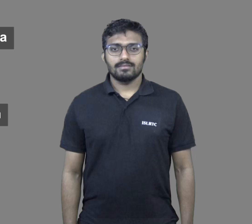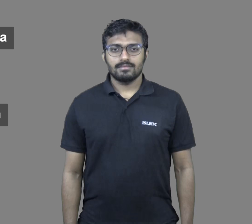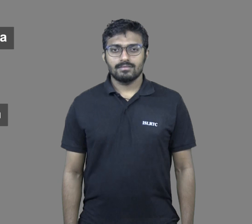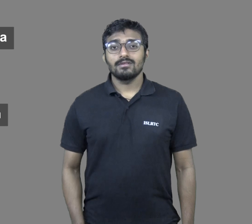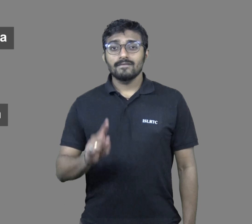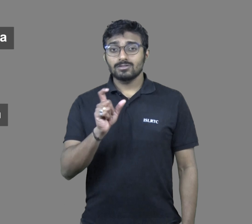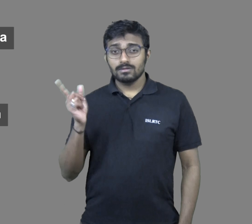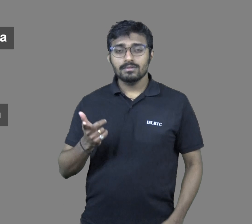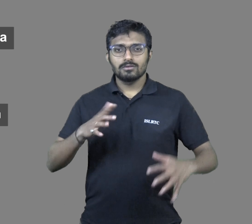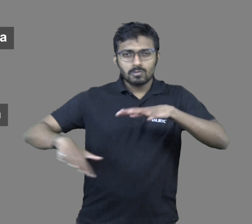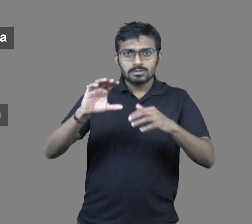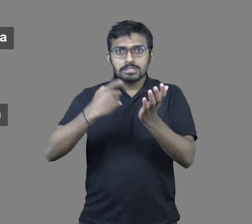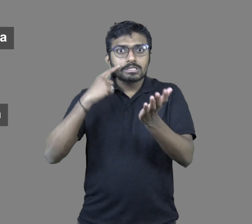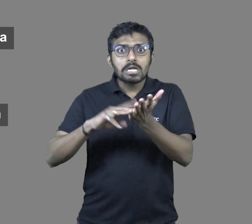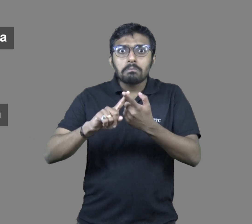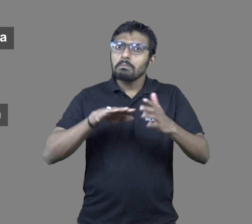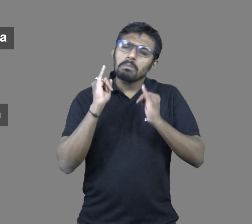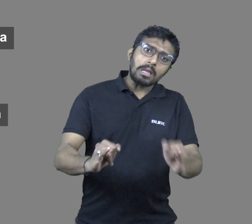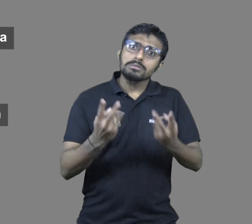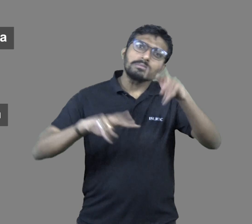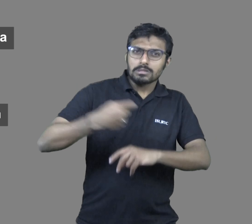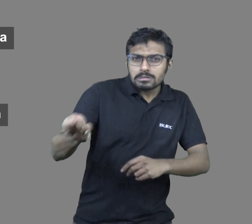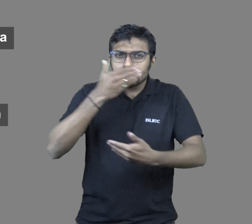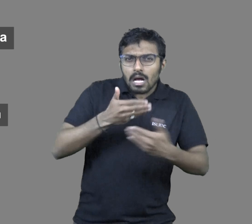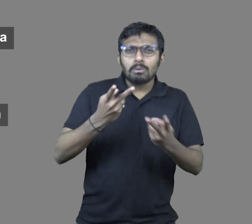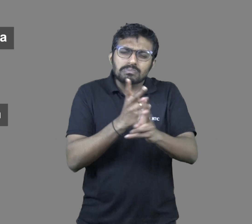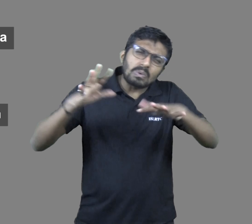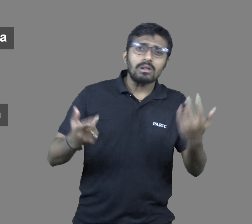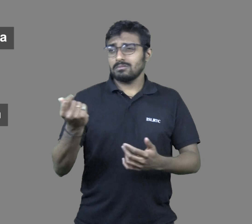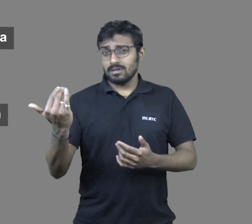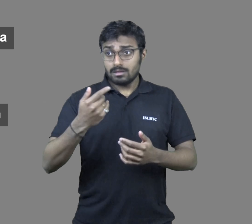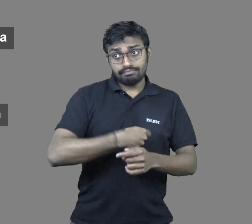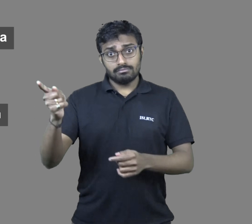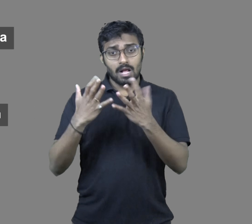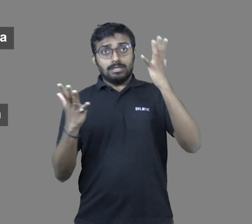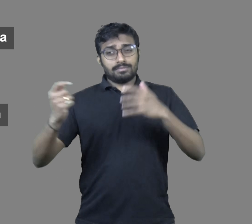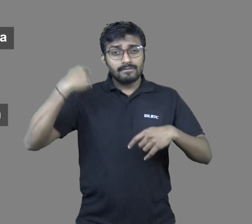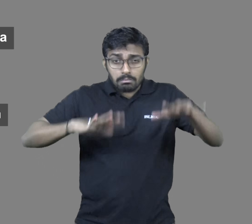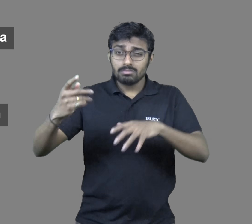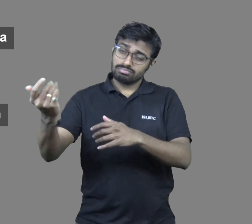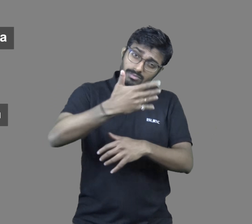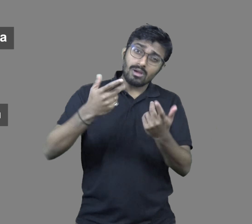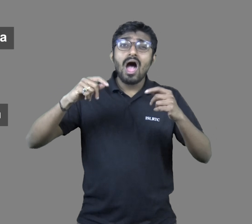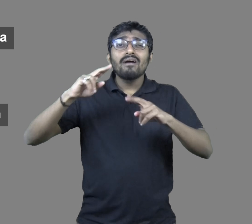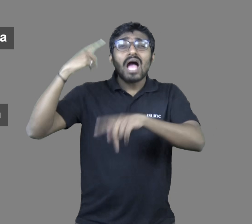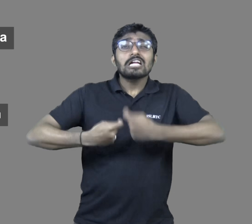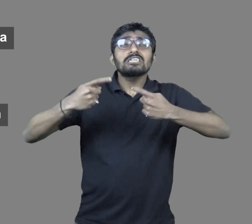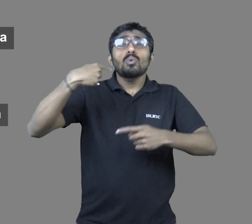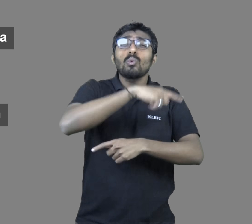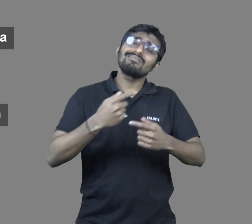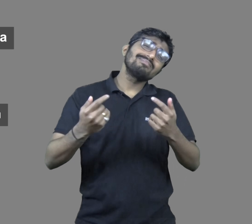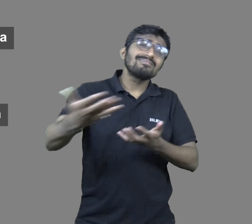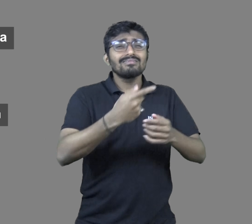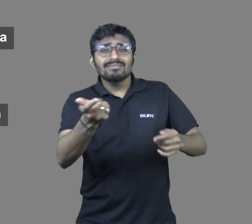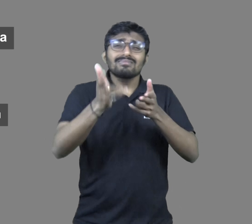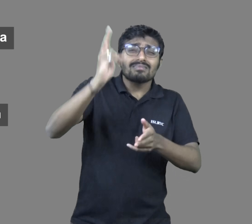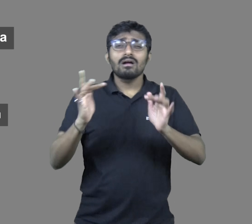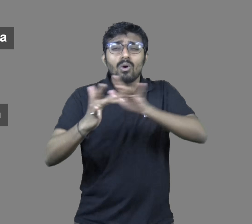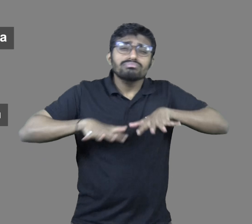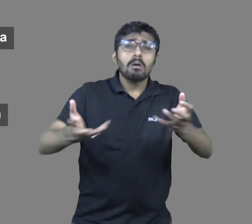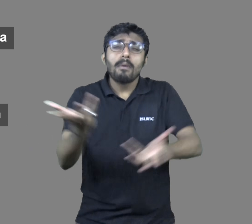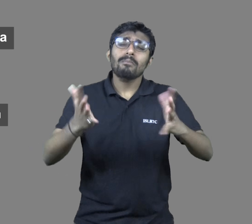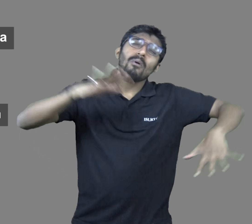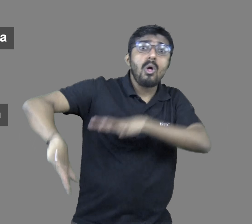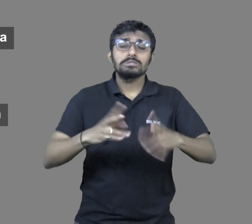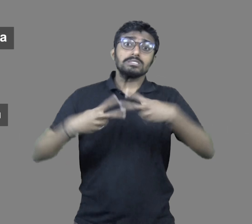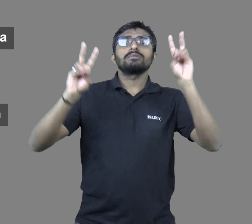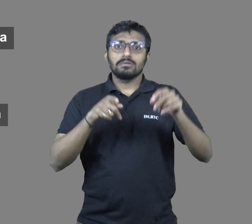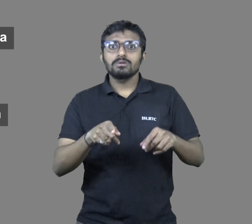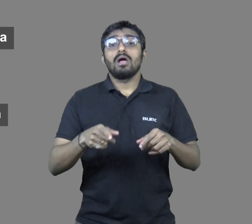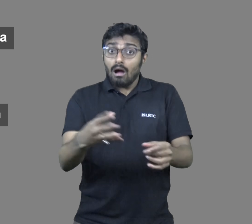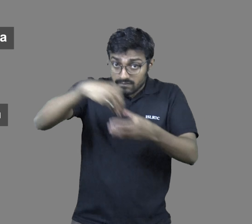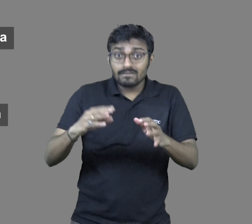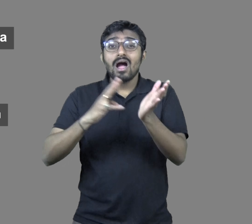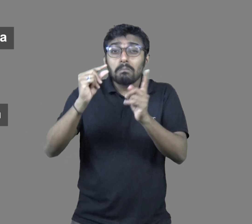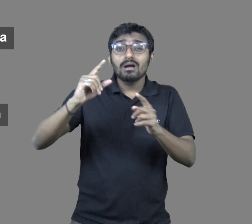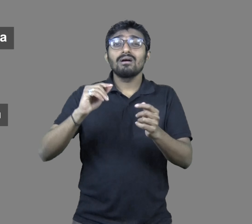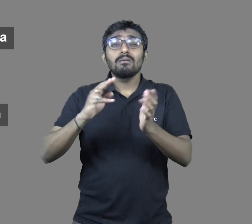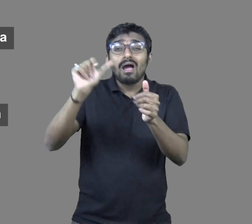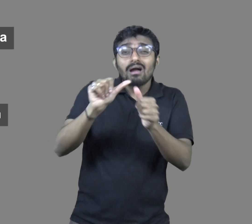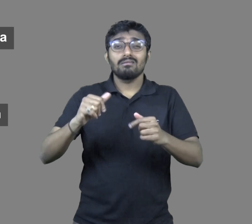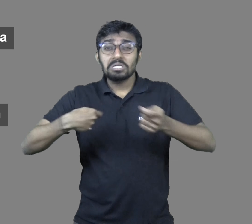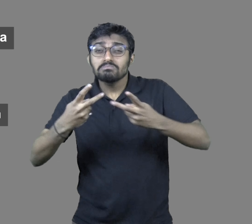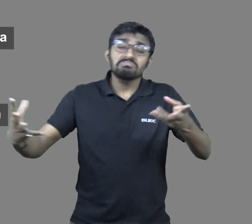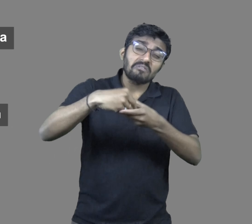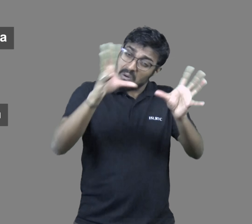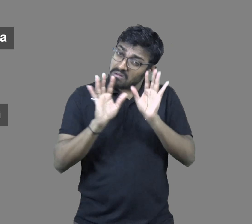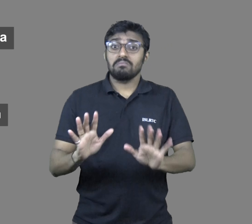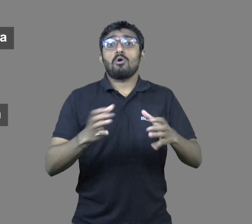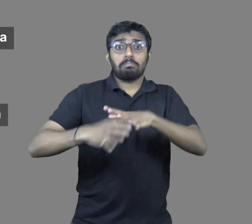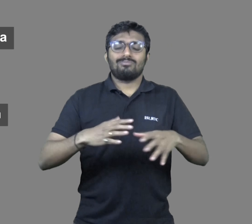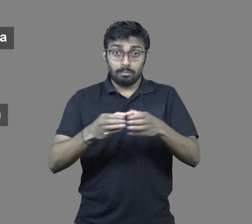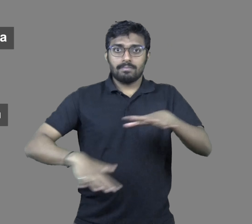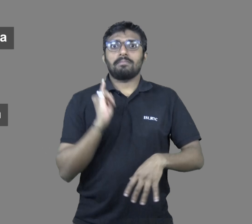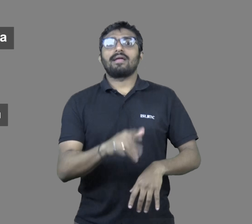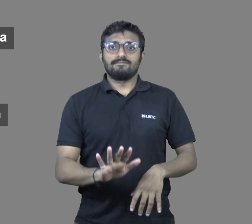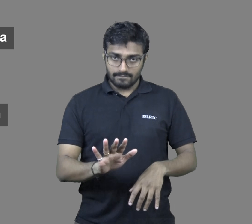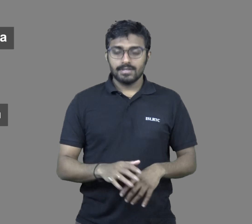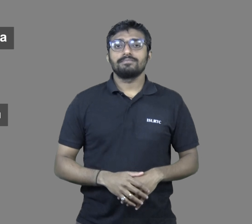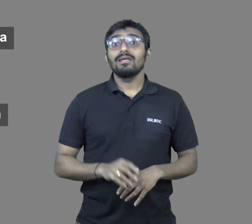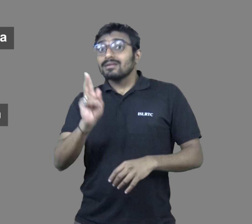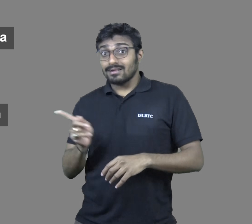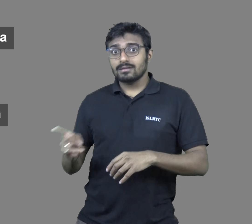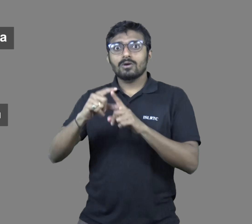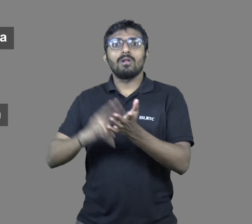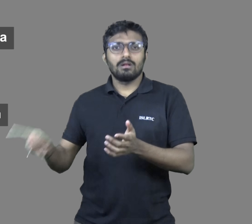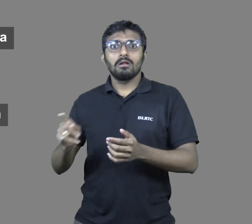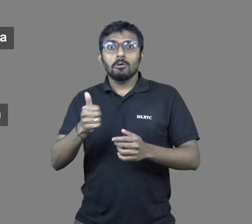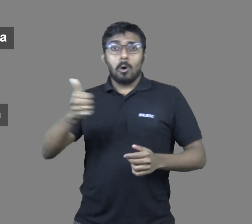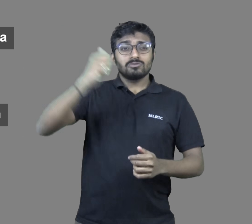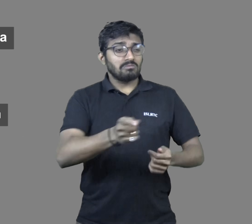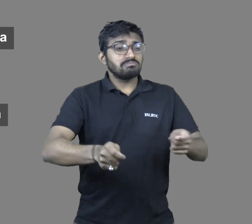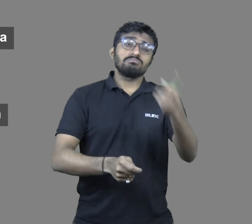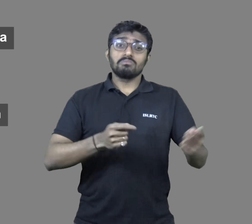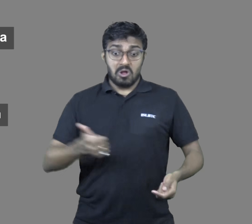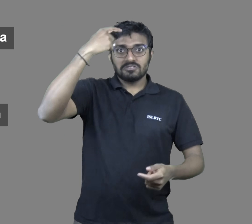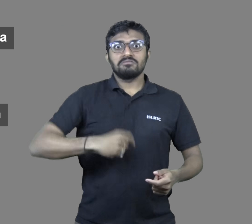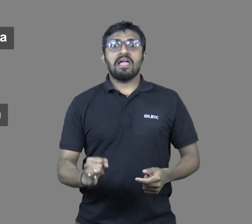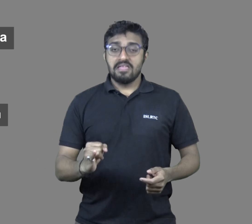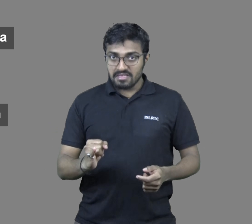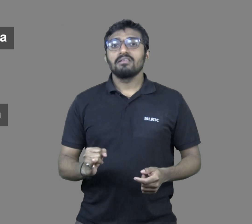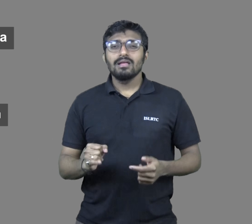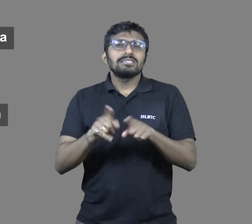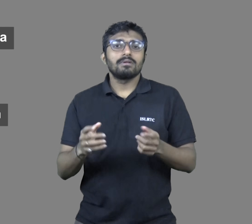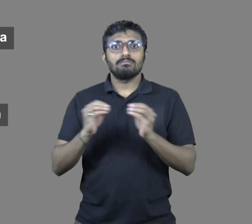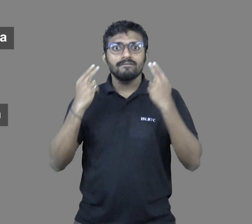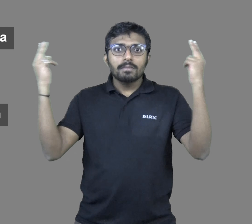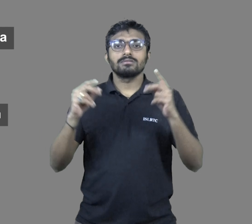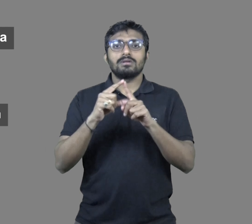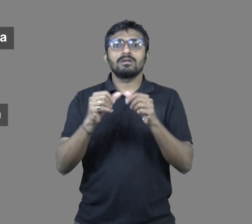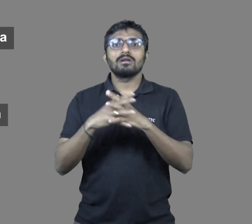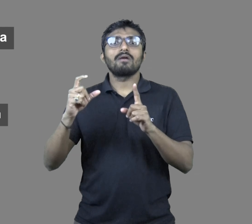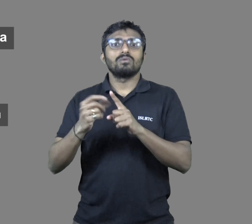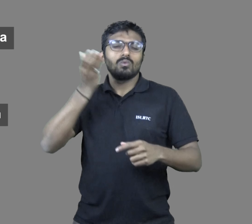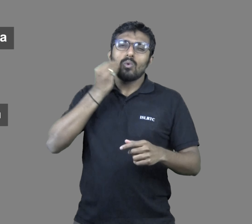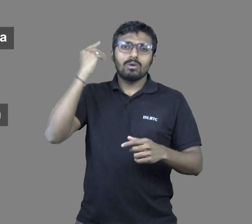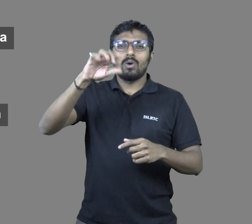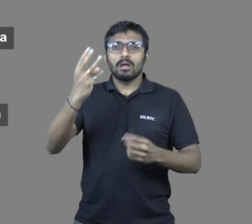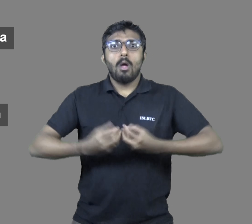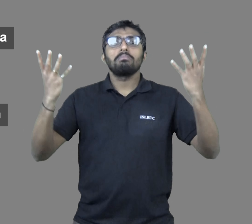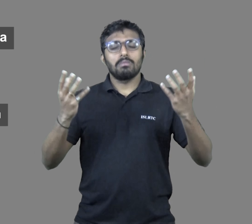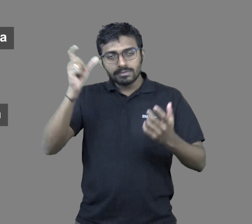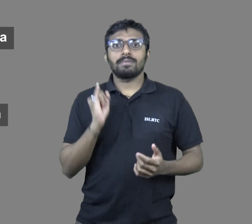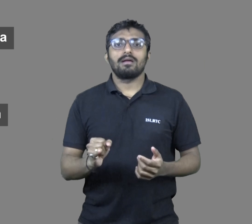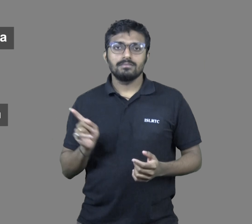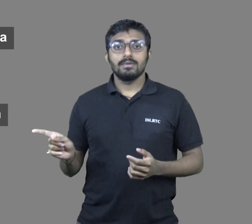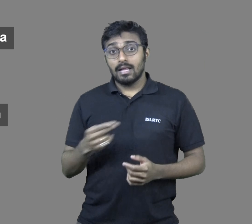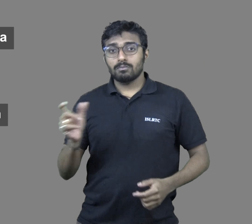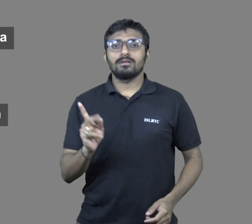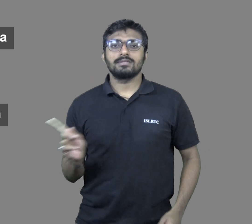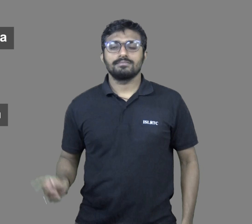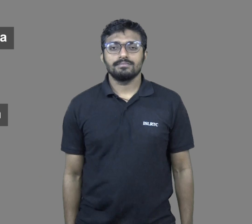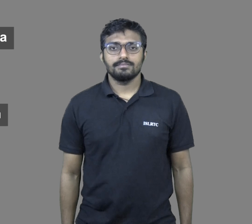Mafia Don